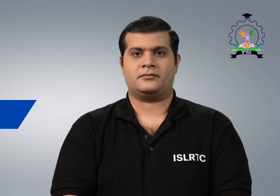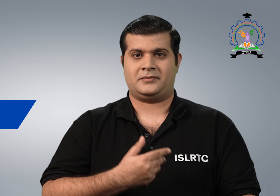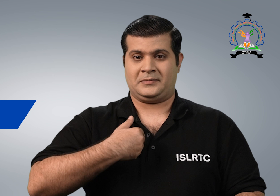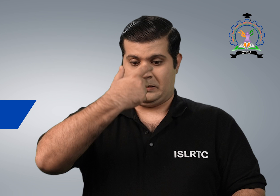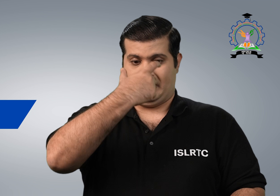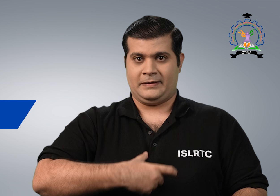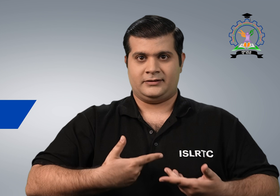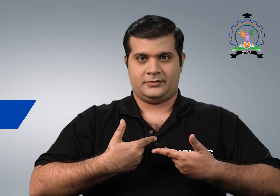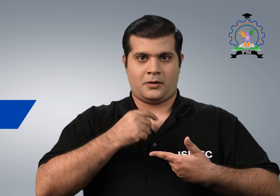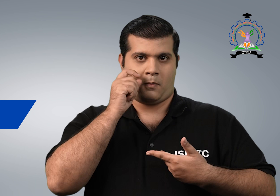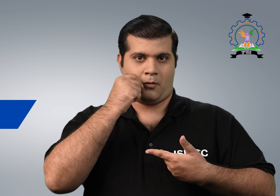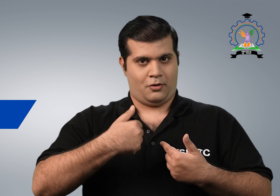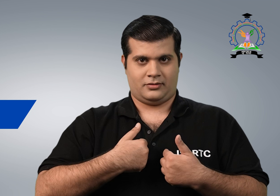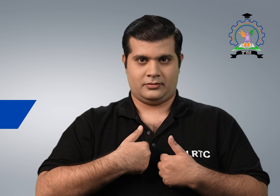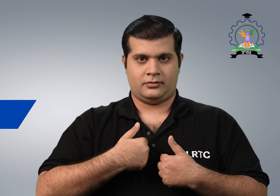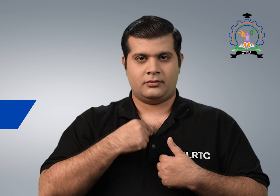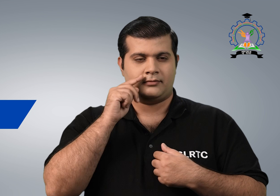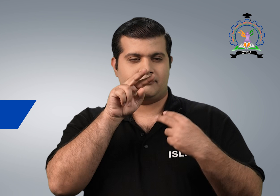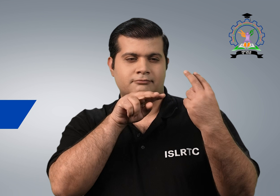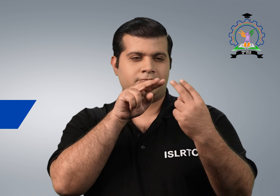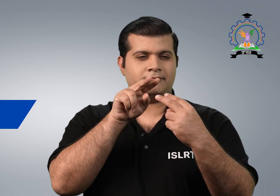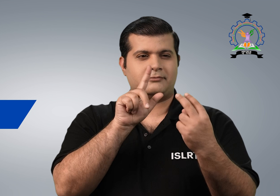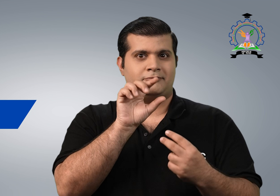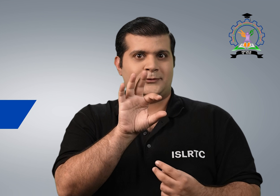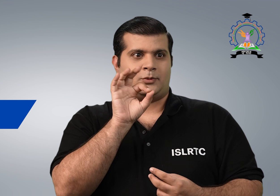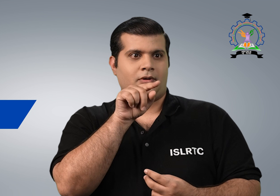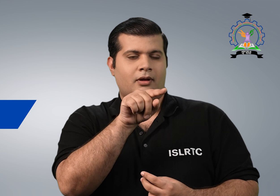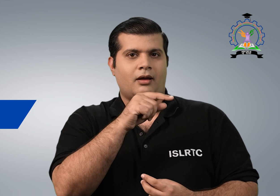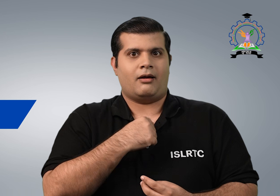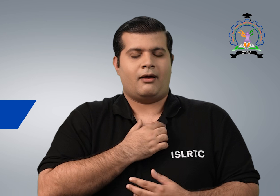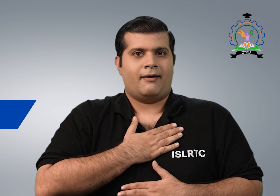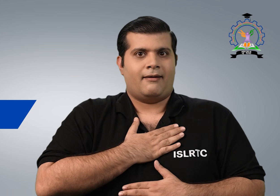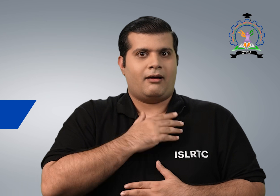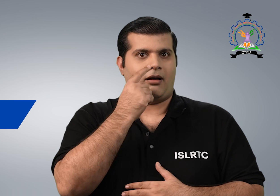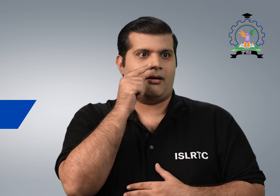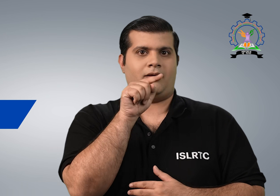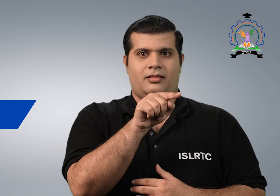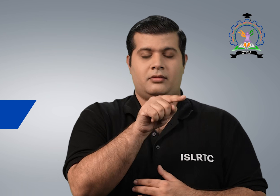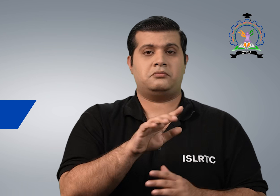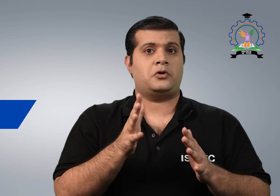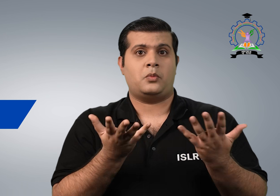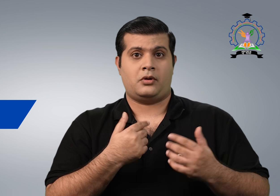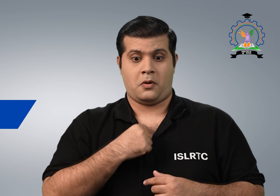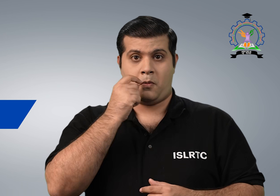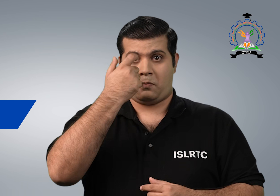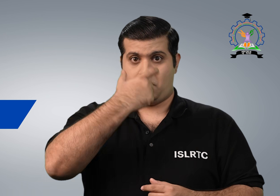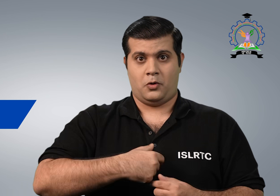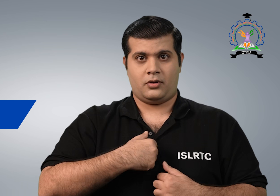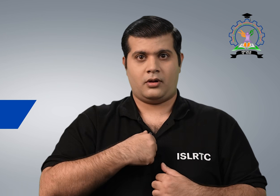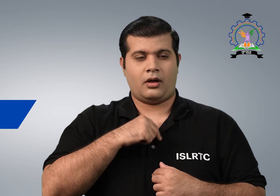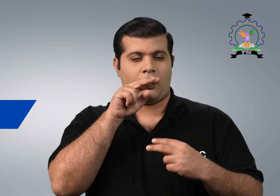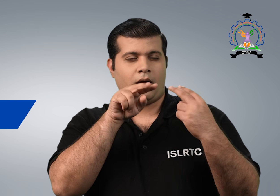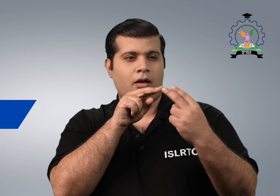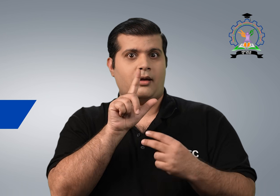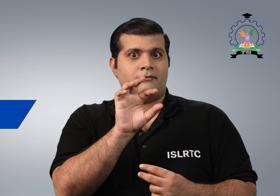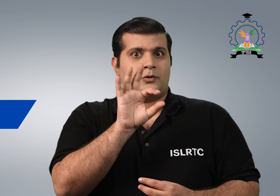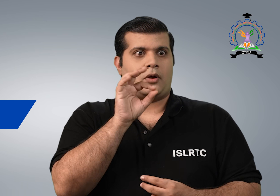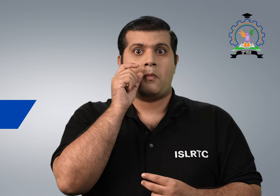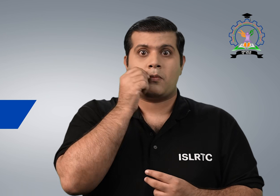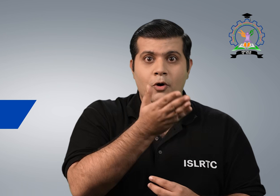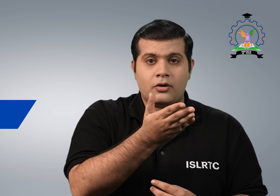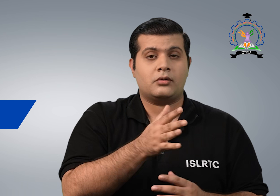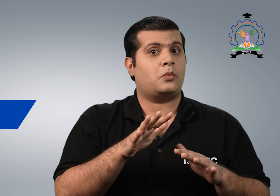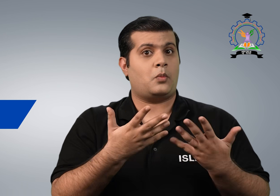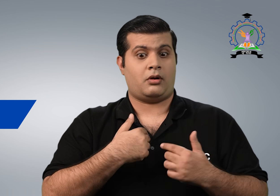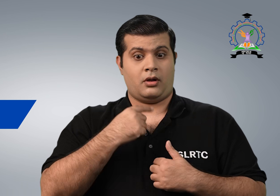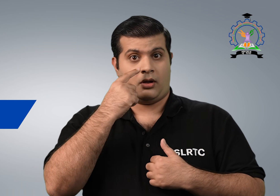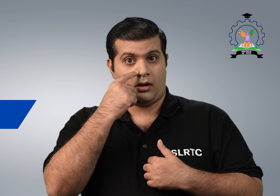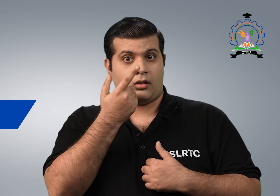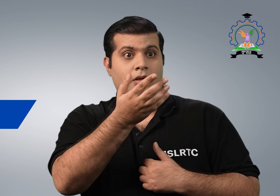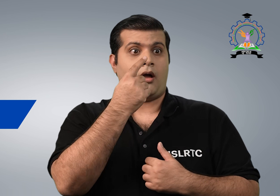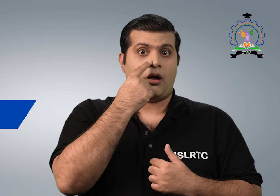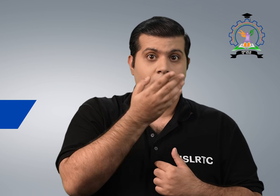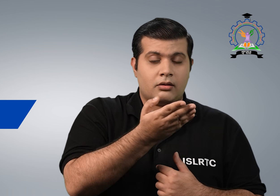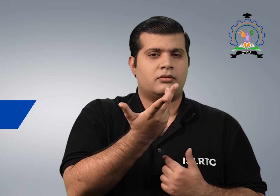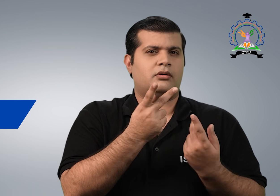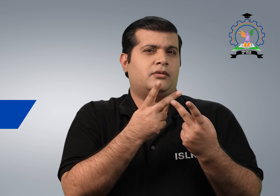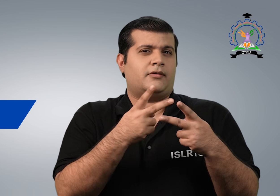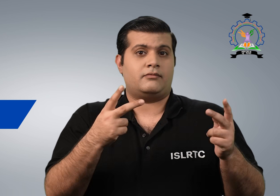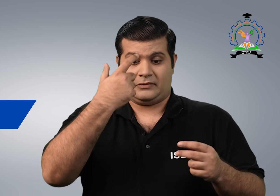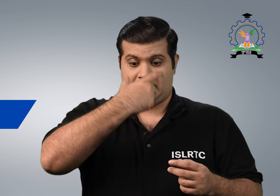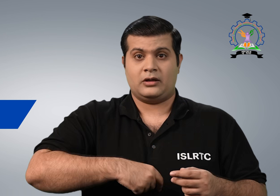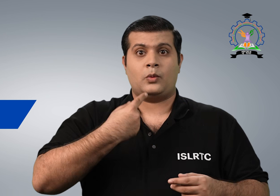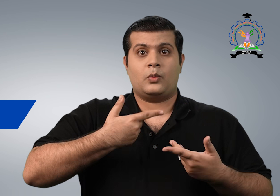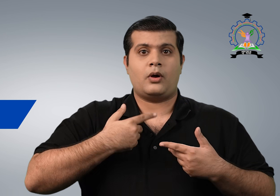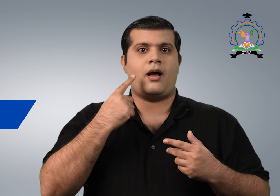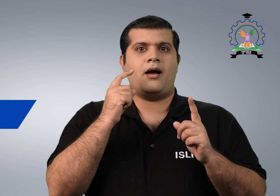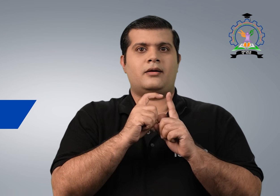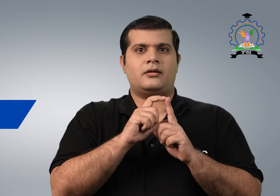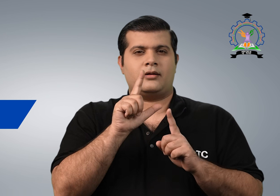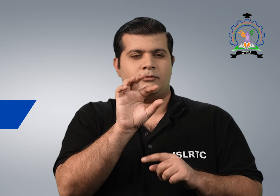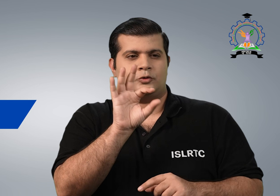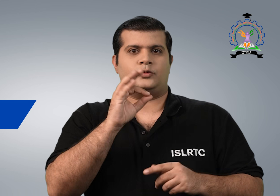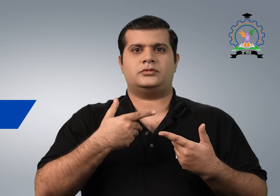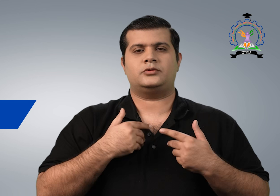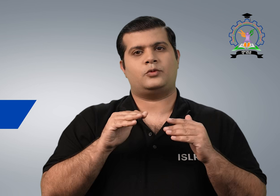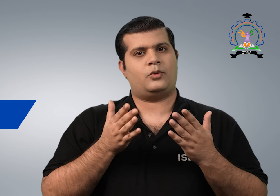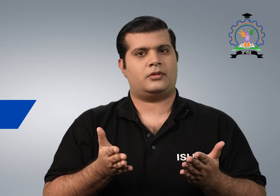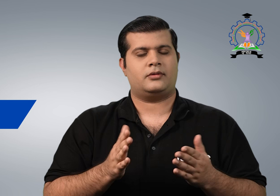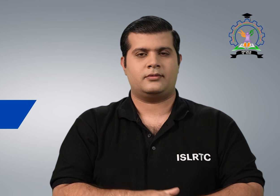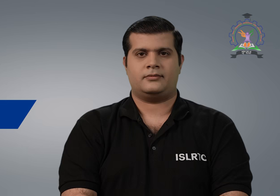It refers to a person's sexual preferences such as a man may prefer a woman or another man. Or a female may prefer a man or a female. Sexuality is the person's sexual identity.